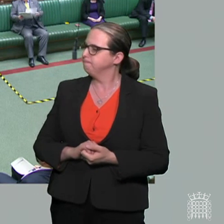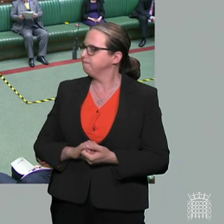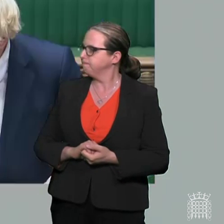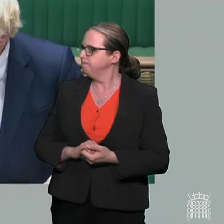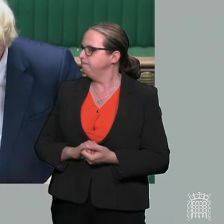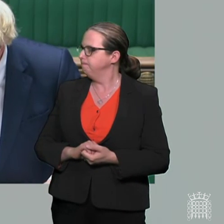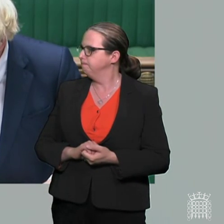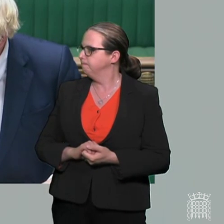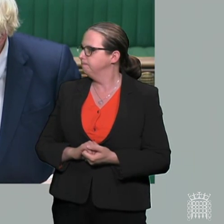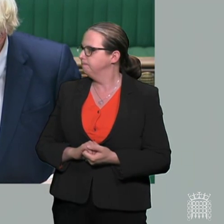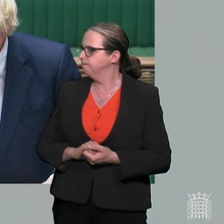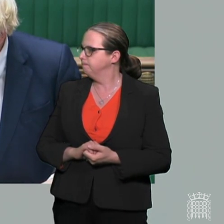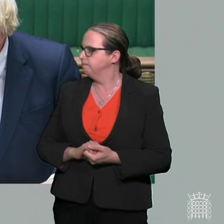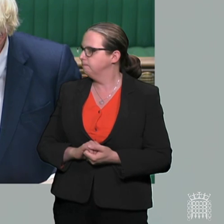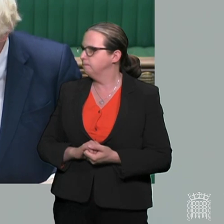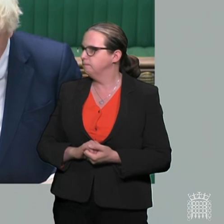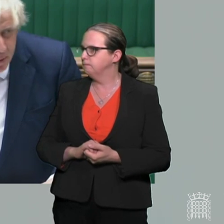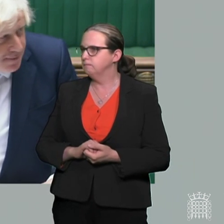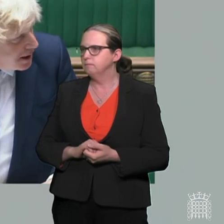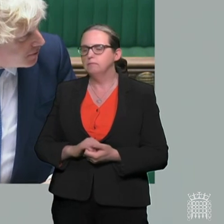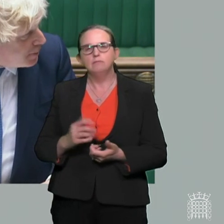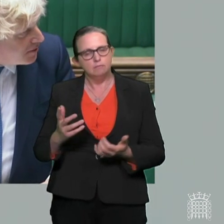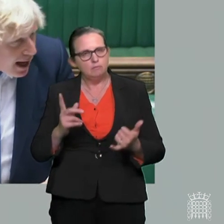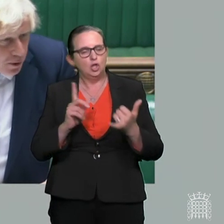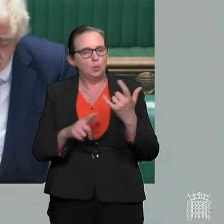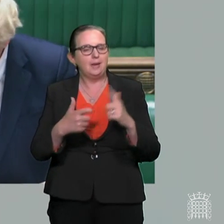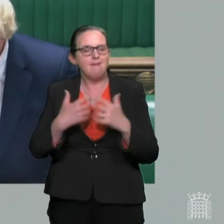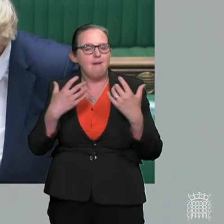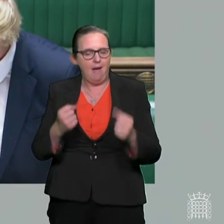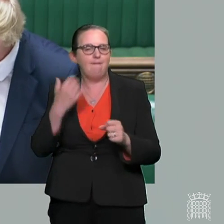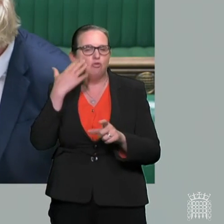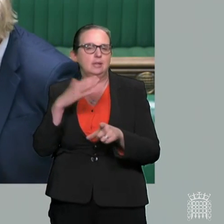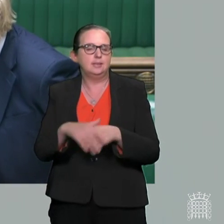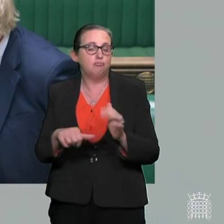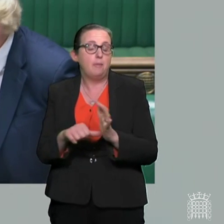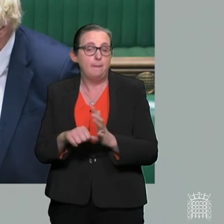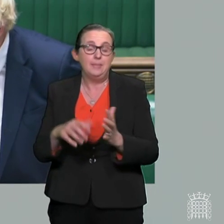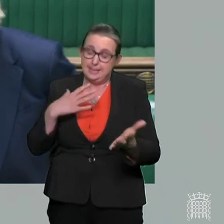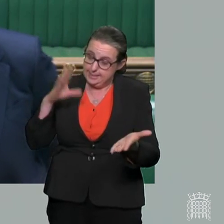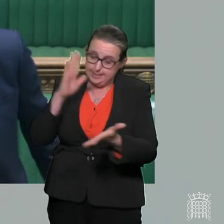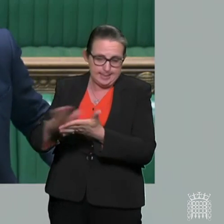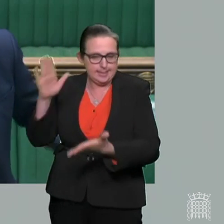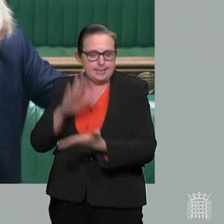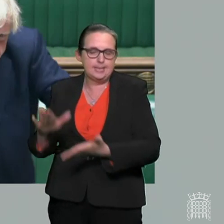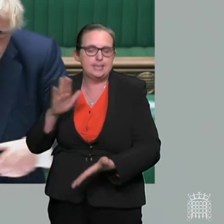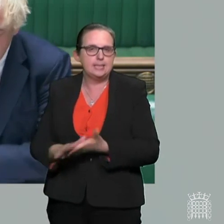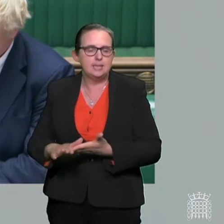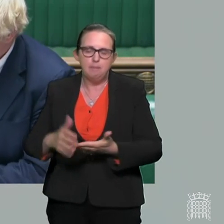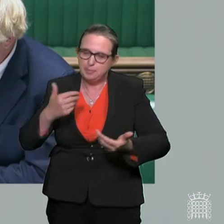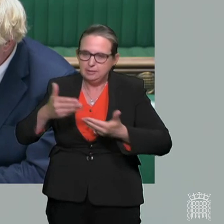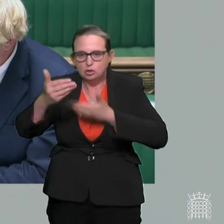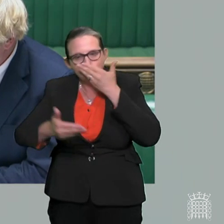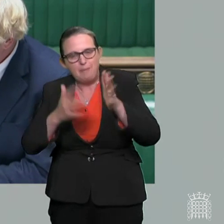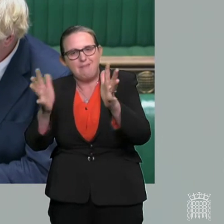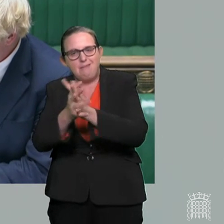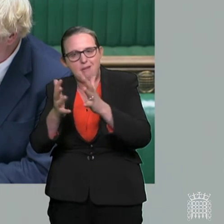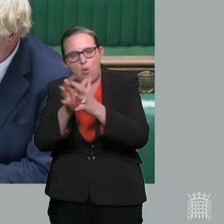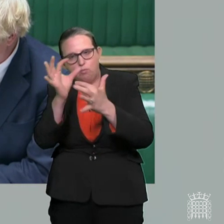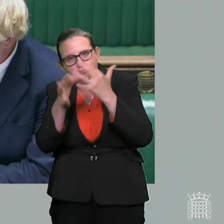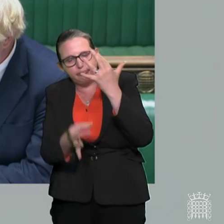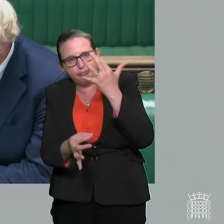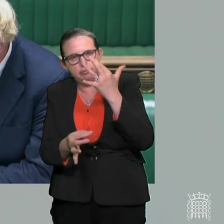I do think that racism is a problem in the United Kingdom, and I believe that it needs to be tackled and stamped out with some of the means that I have described this morning.